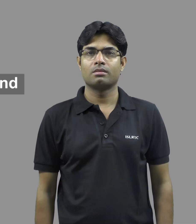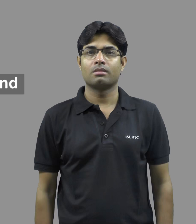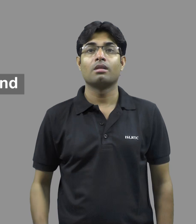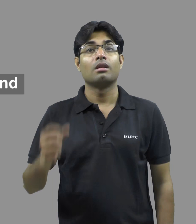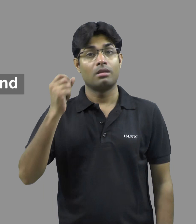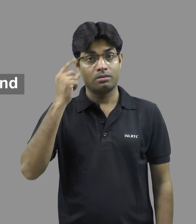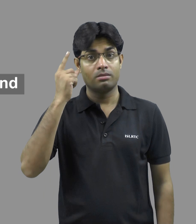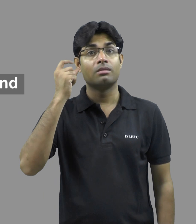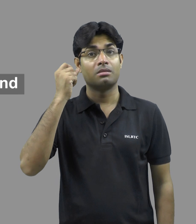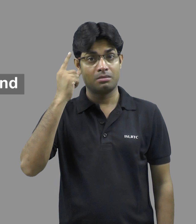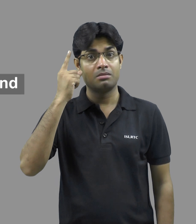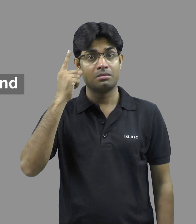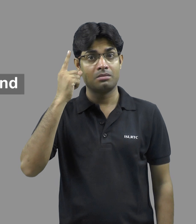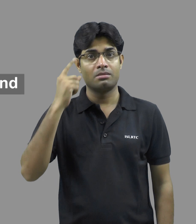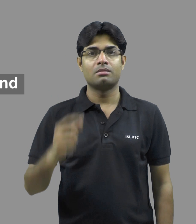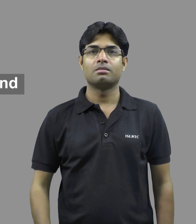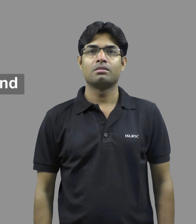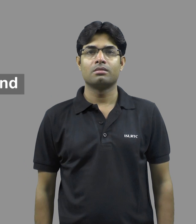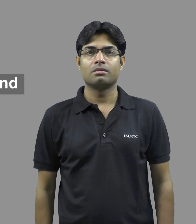Understand Comprehend